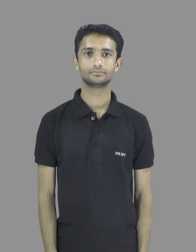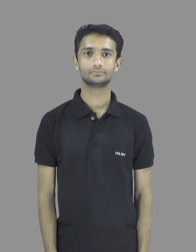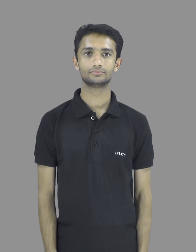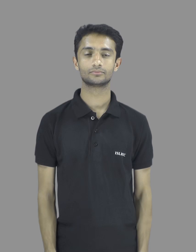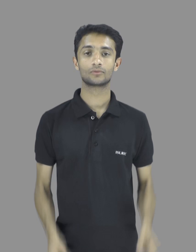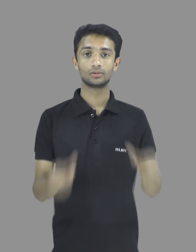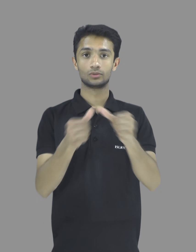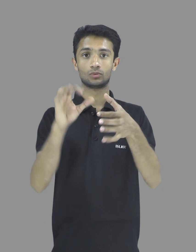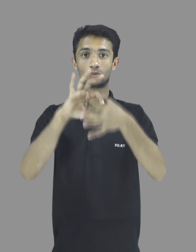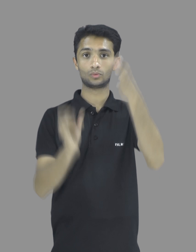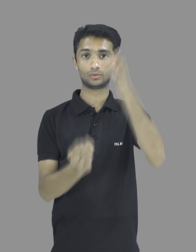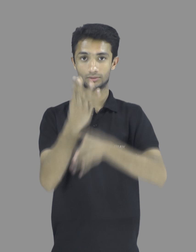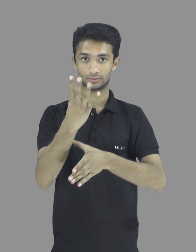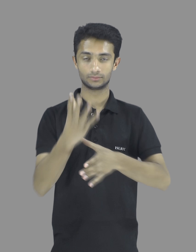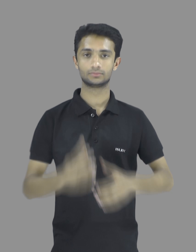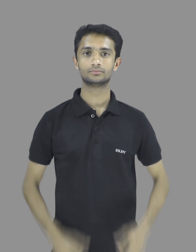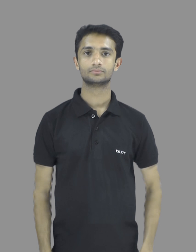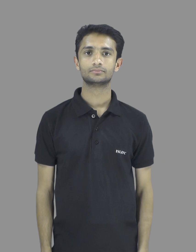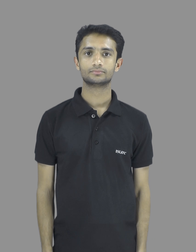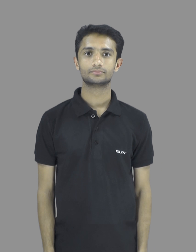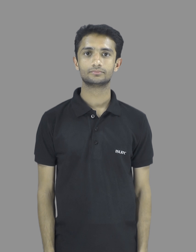Association